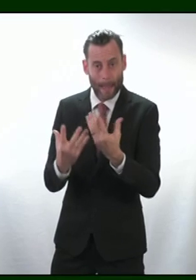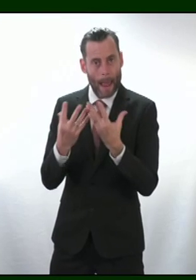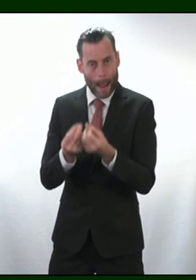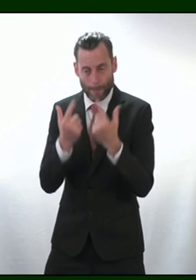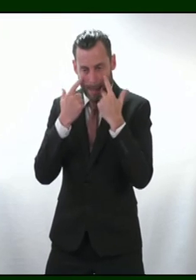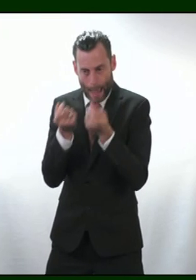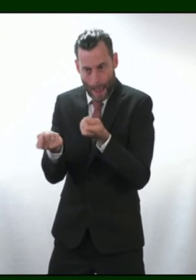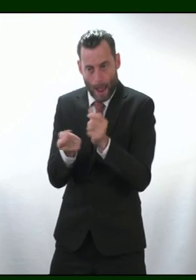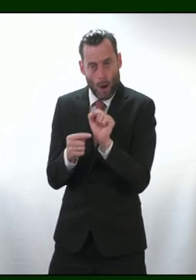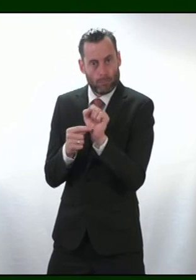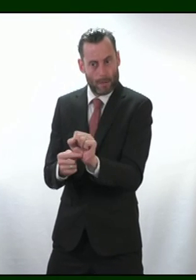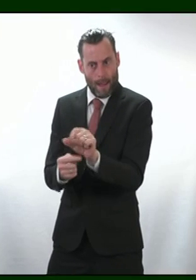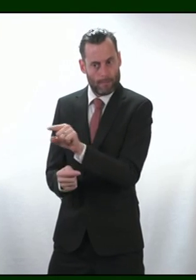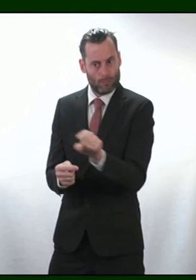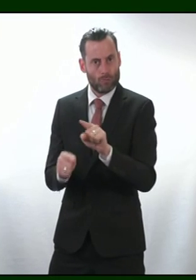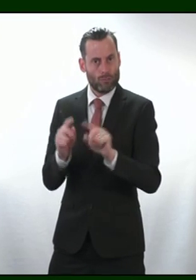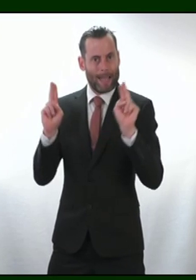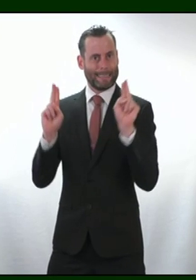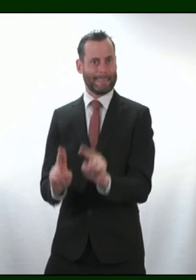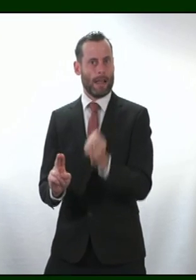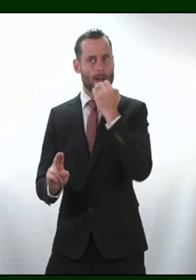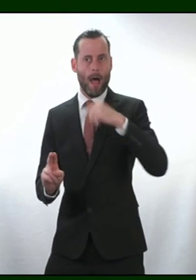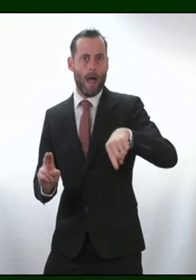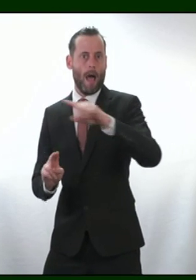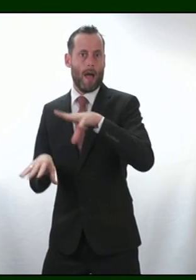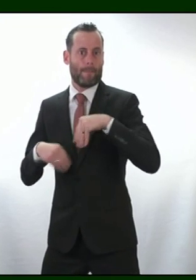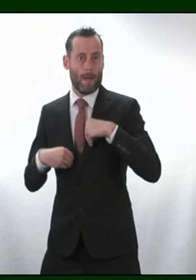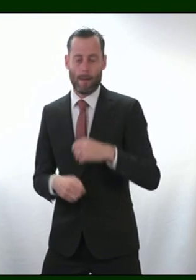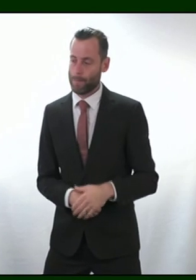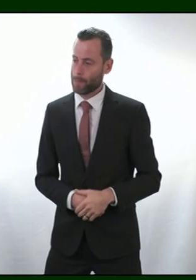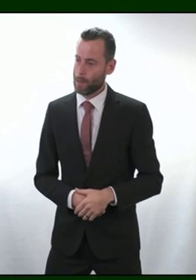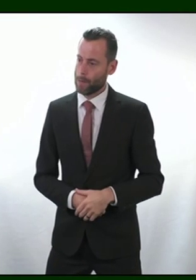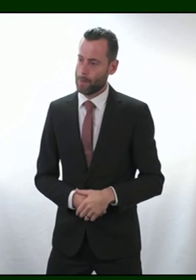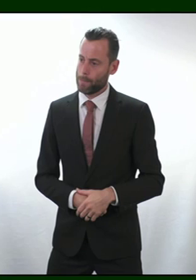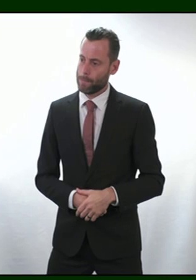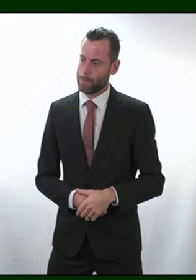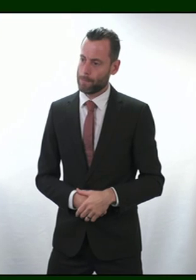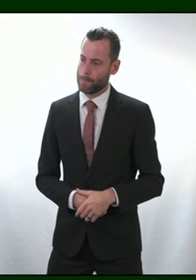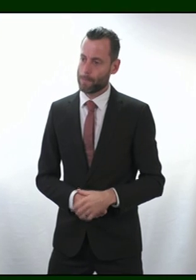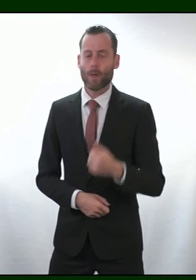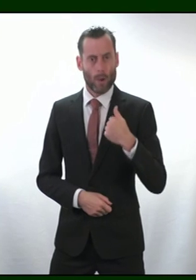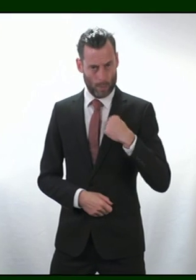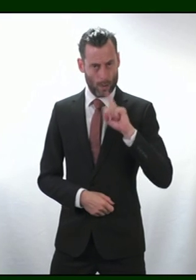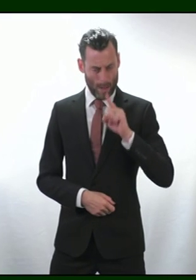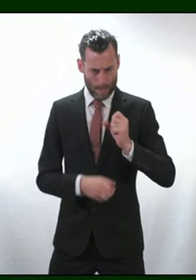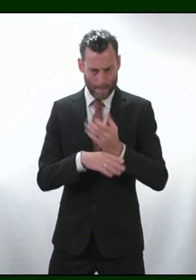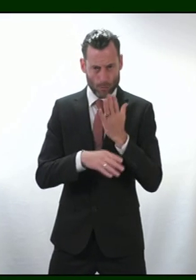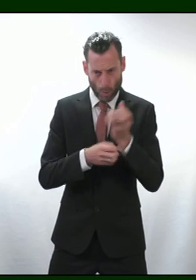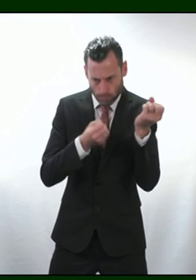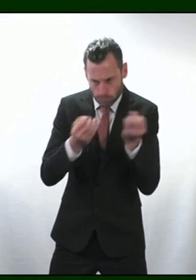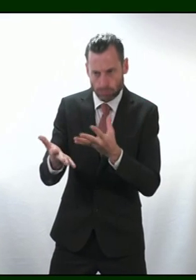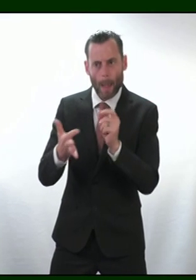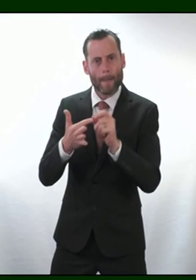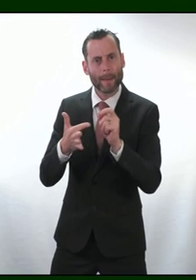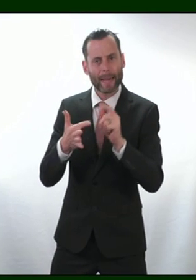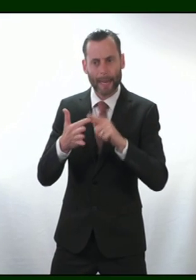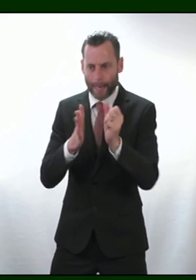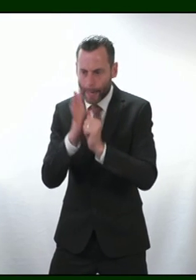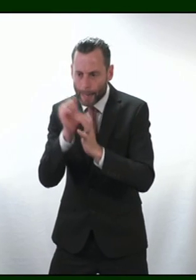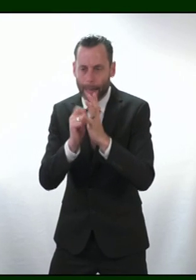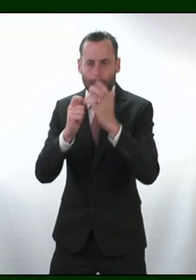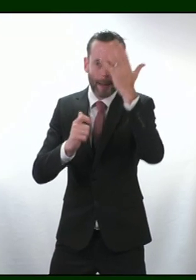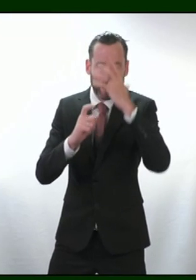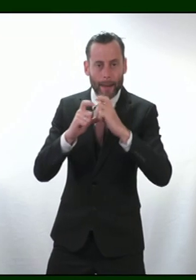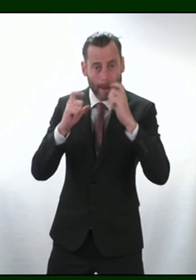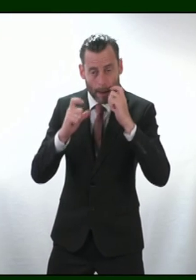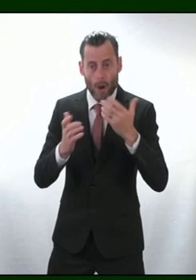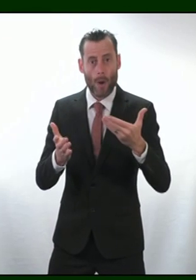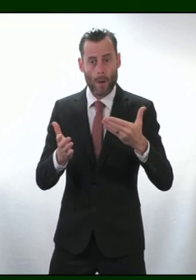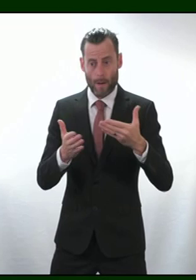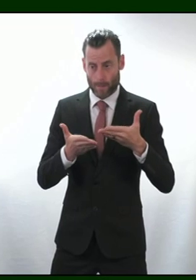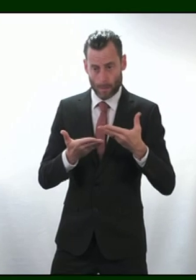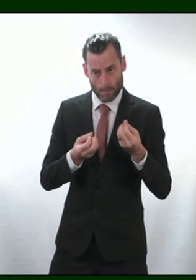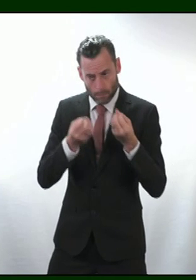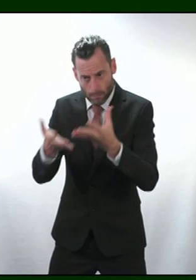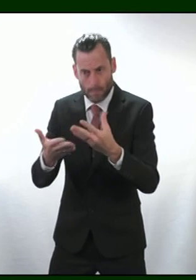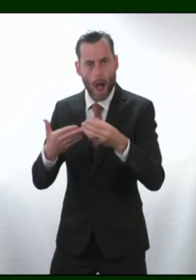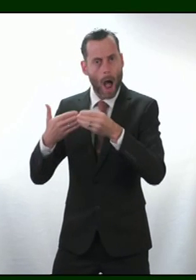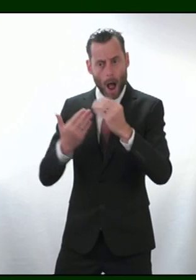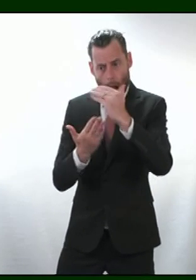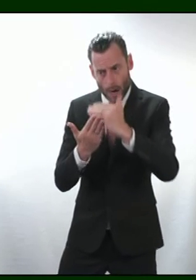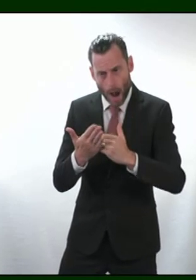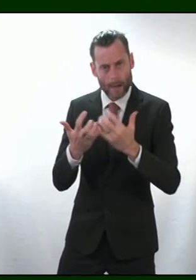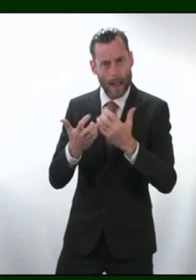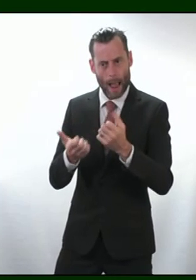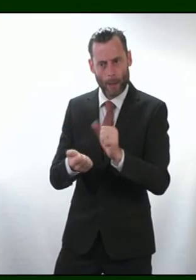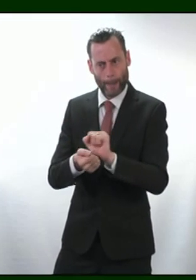We will make sure, as we have done over the past few months, that they get the personal protective equipment that they need, that they get the guidance that they need and that they get the cash that they need, and that is what this Government are committed to doing.